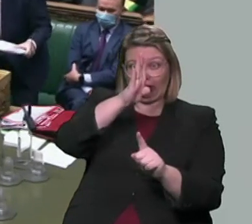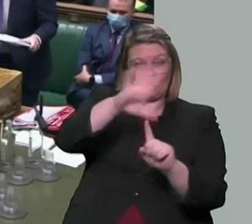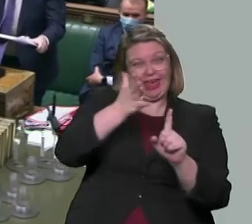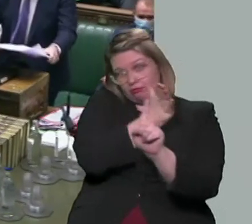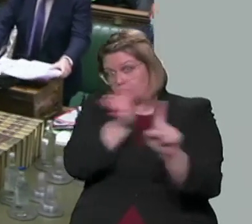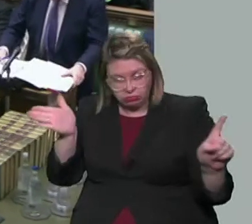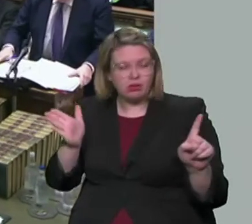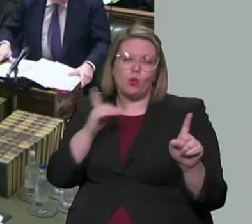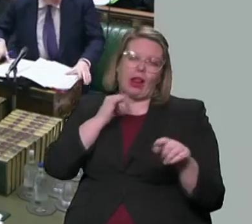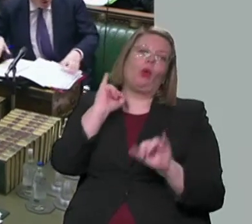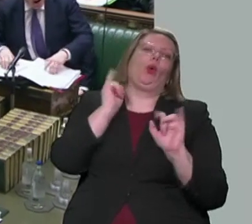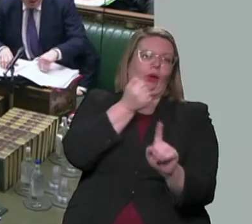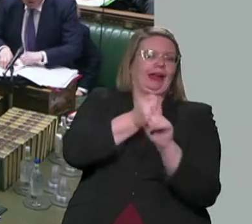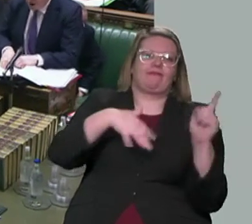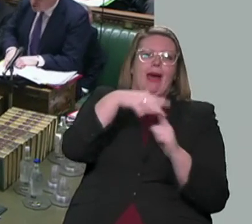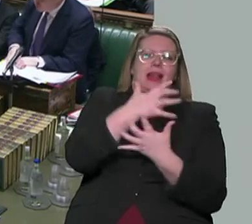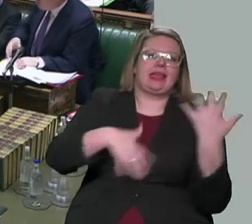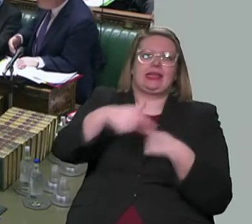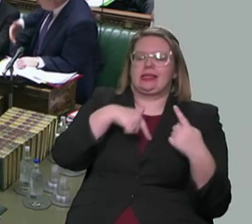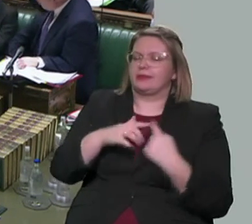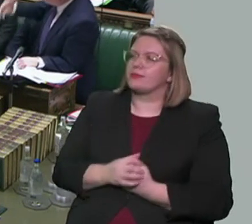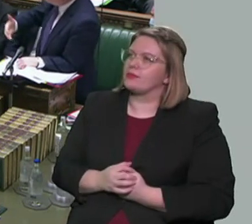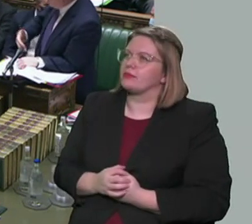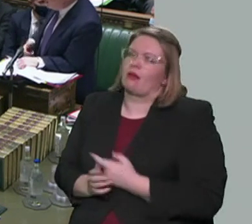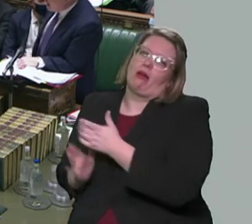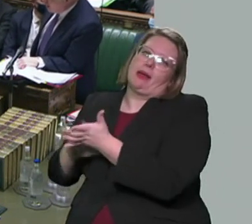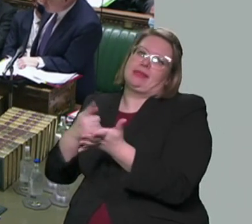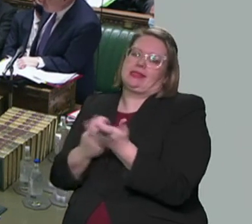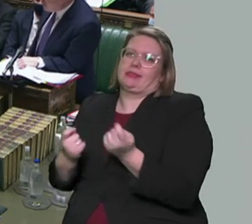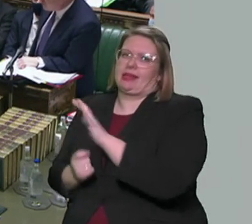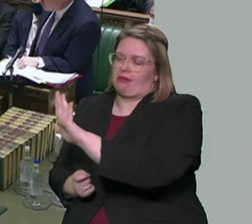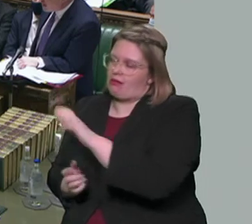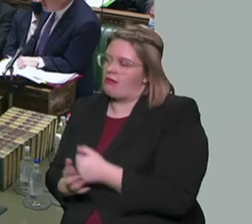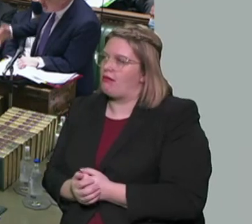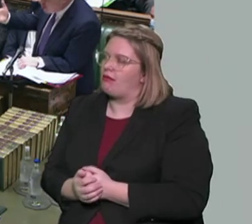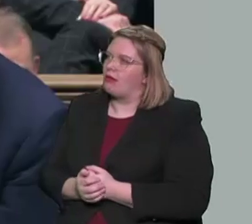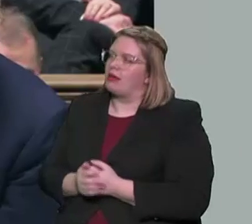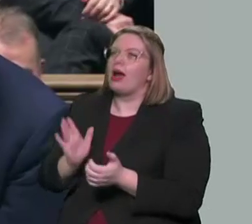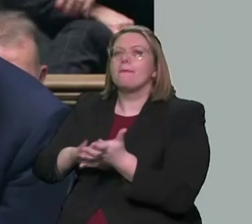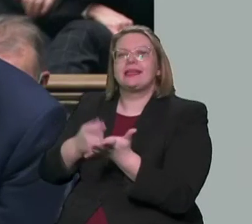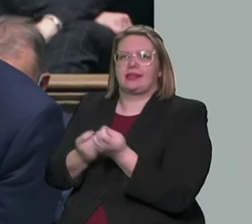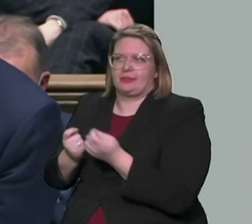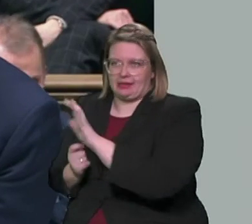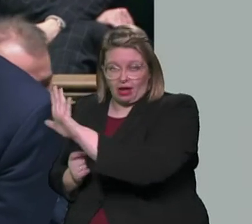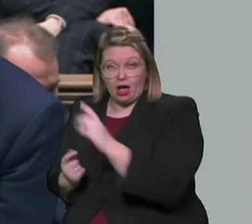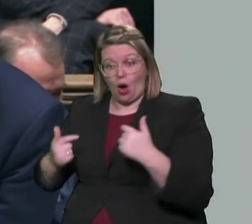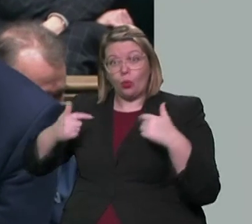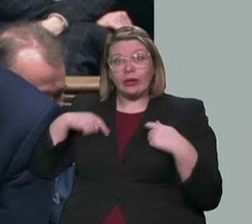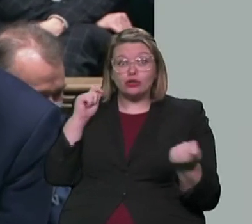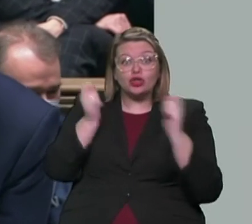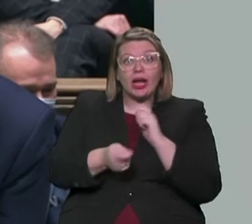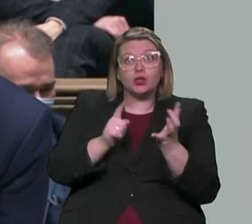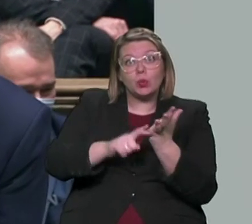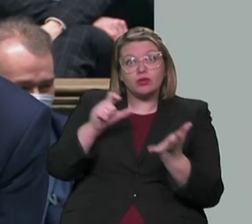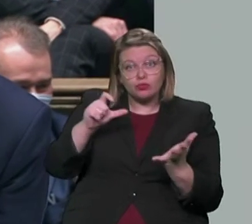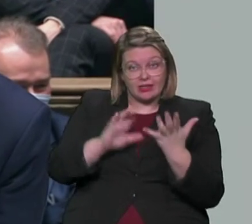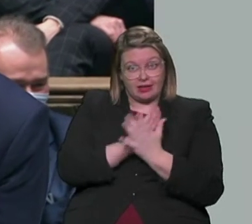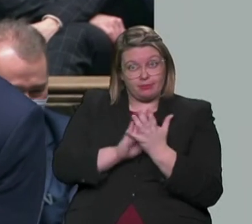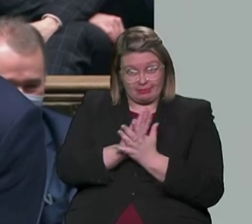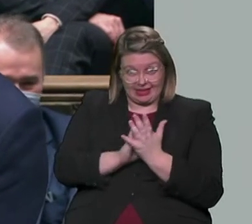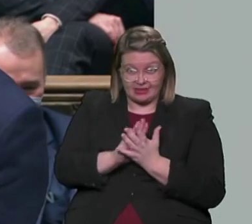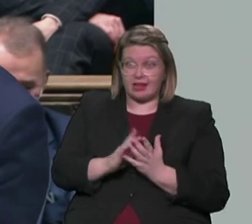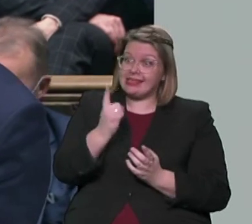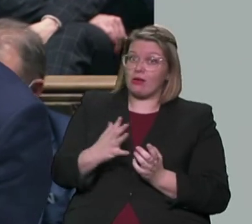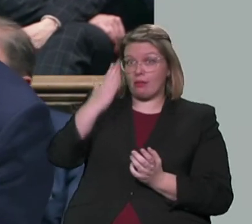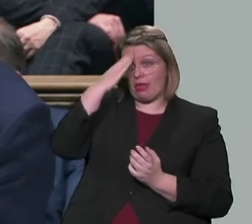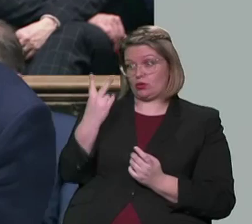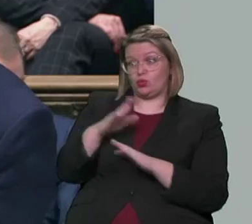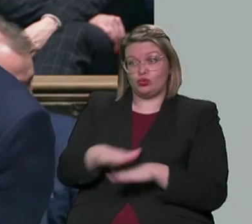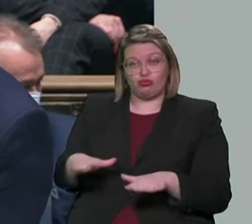As a direct result of what we have already done on universal credit, a single mother with two kids is £1,200 better off.